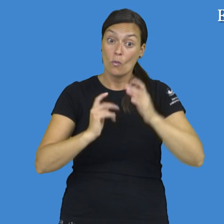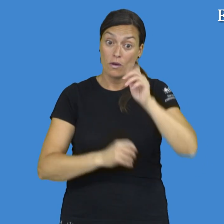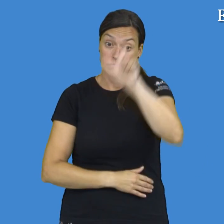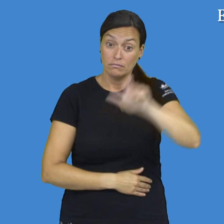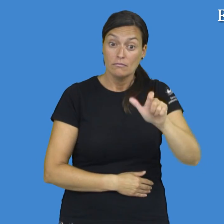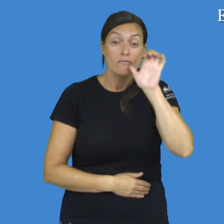persona